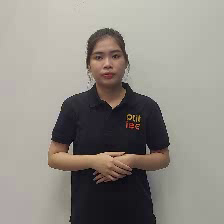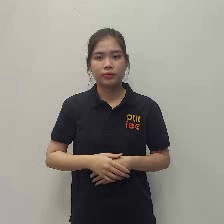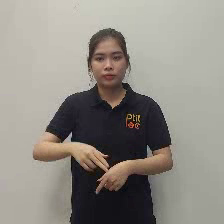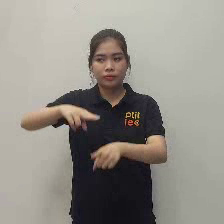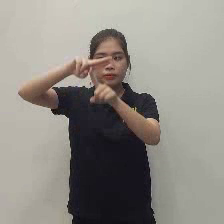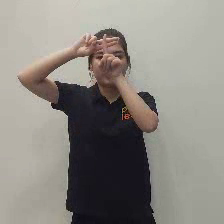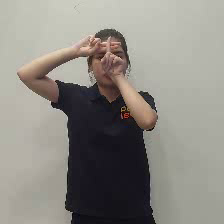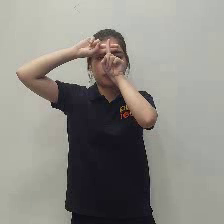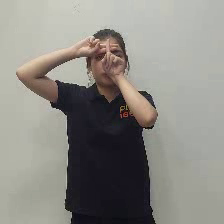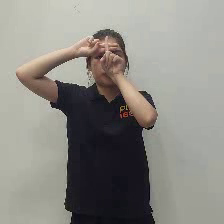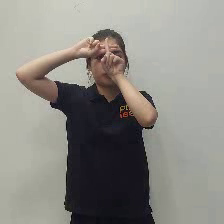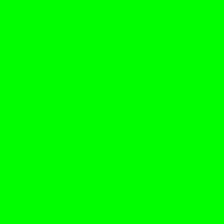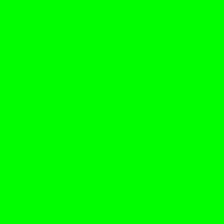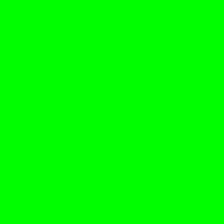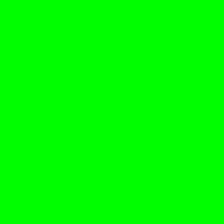Bệnh viện